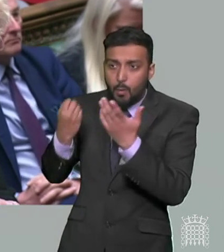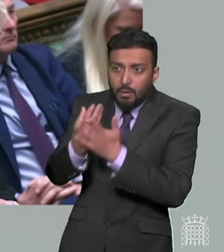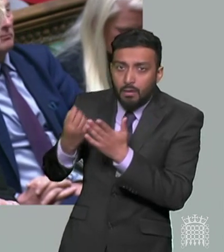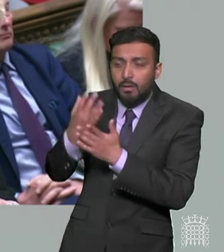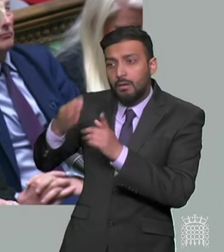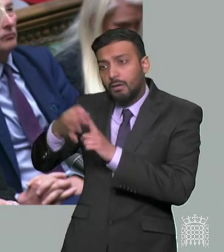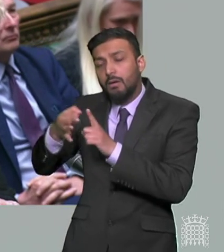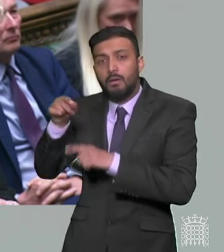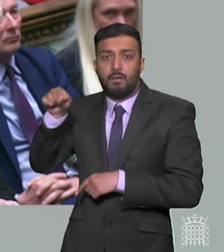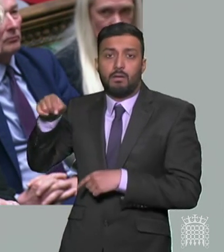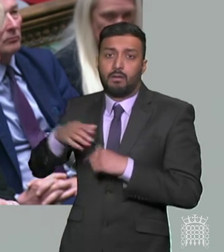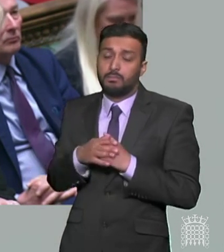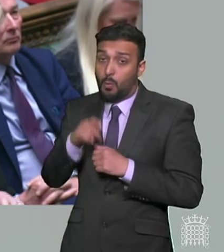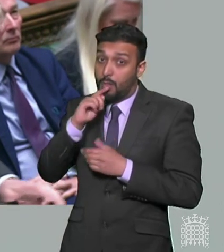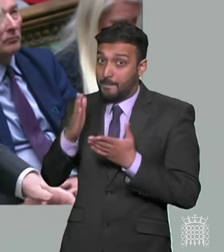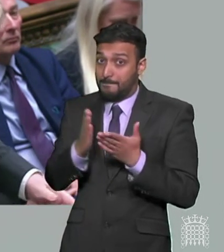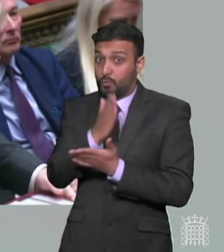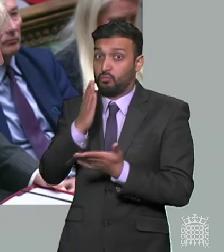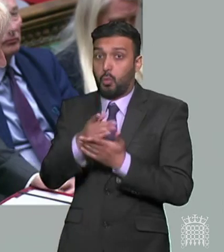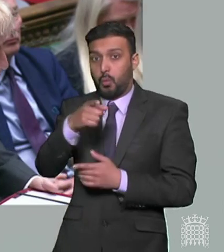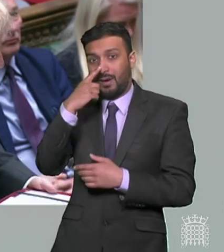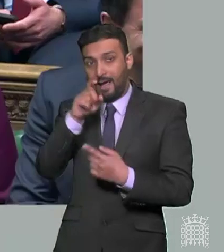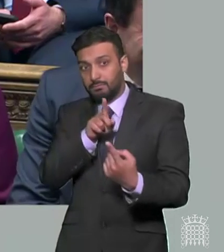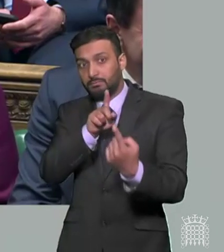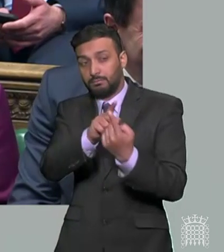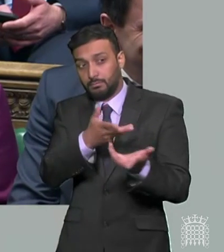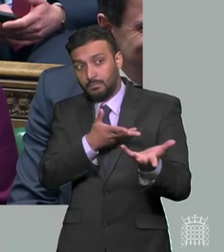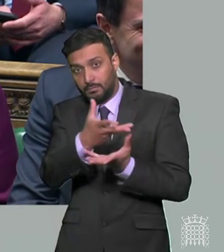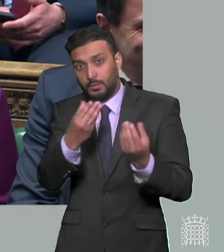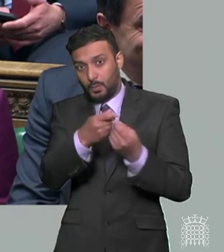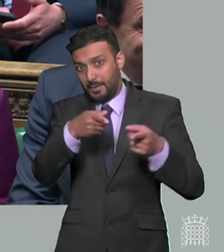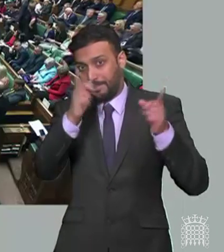I will make sure that she gets a meeting with the relevant Minister as soon as possible.